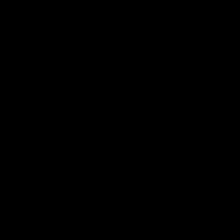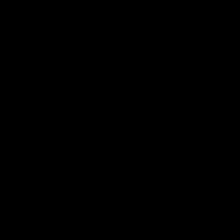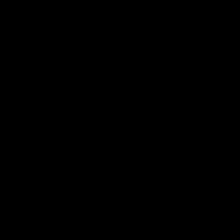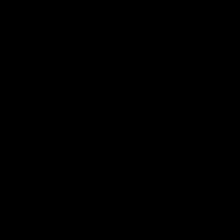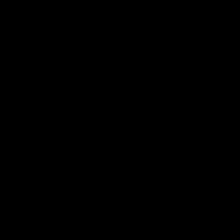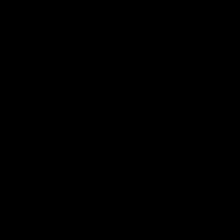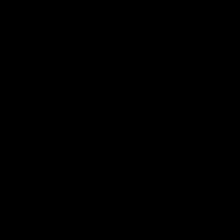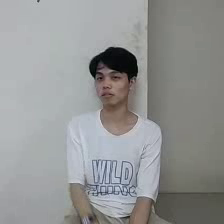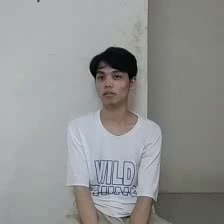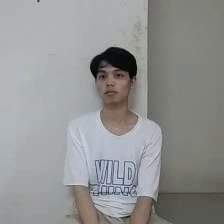Dạy dỗ